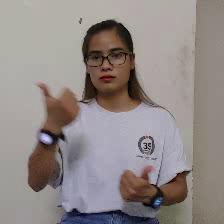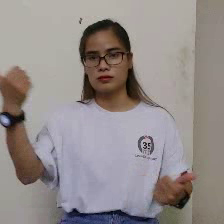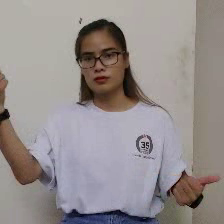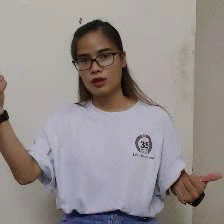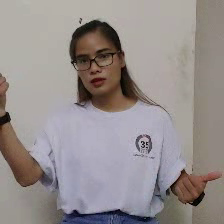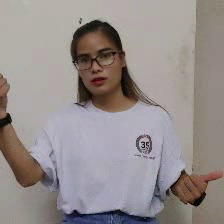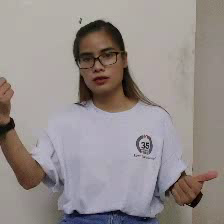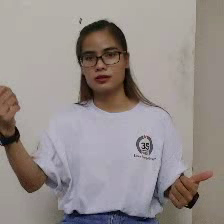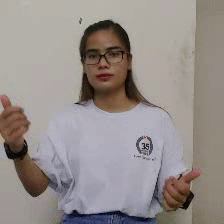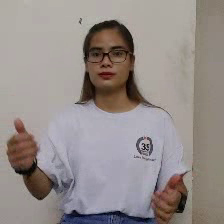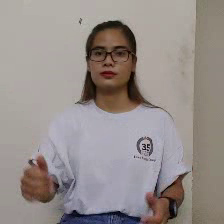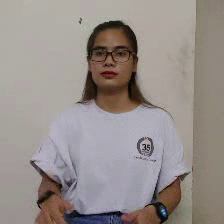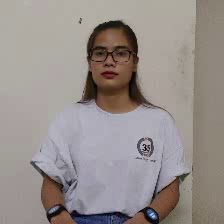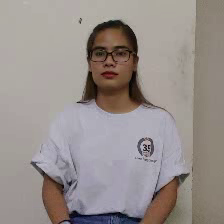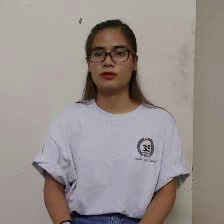Kết hôn